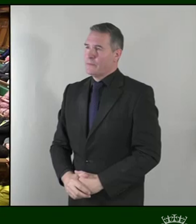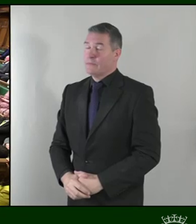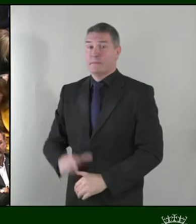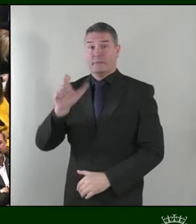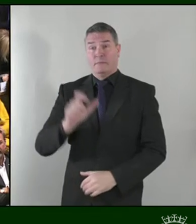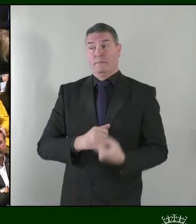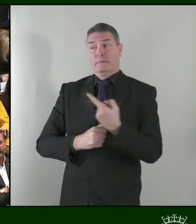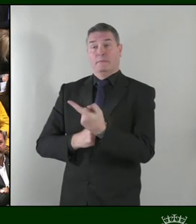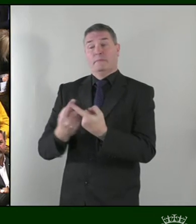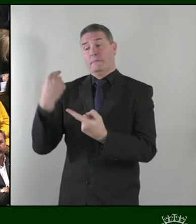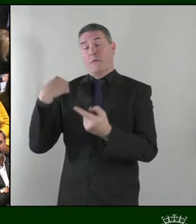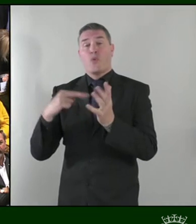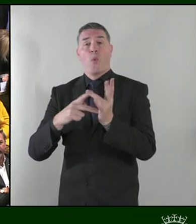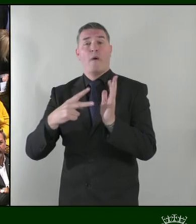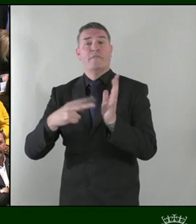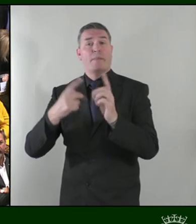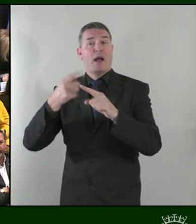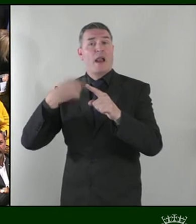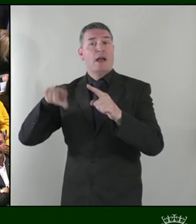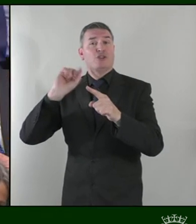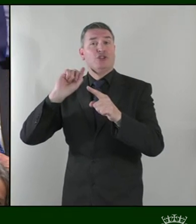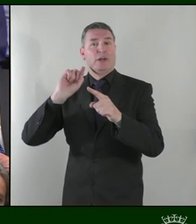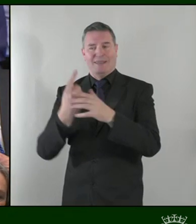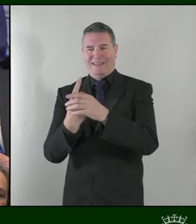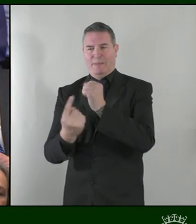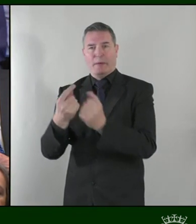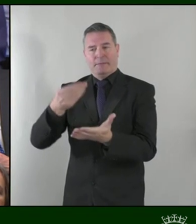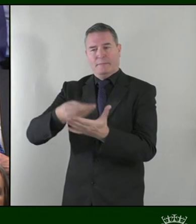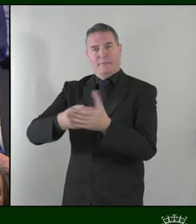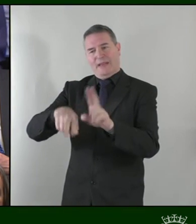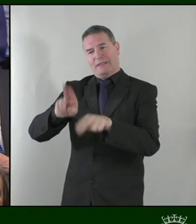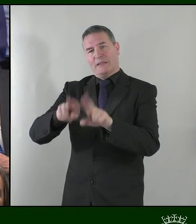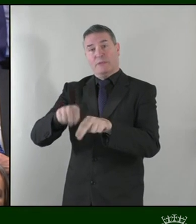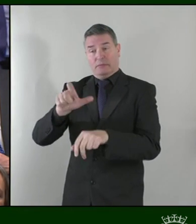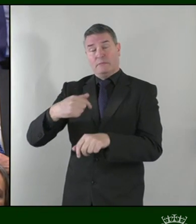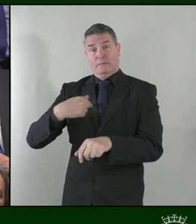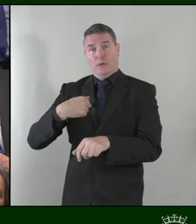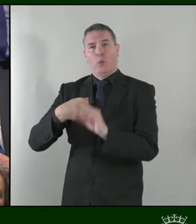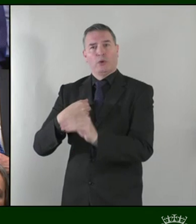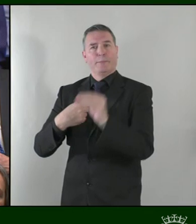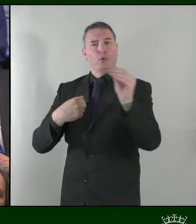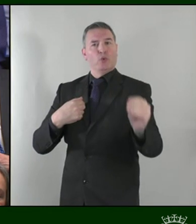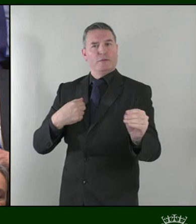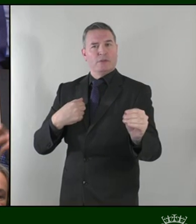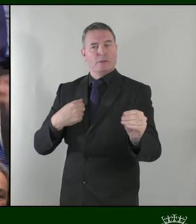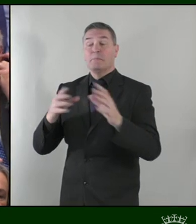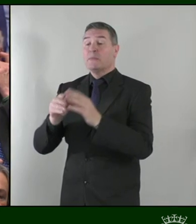In November last year, the personal independence payment assessment centre in my constituency was moved to Rhyl.